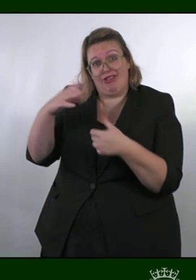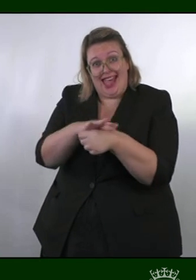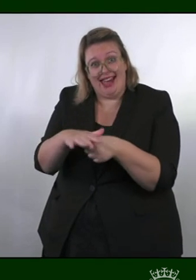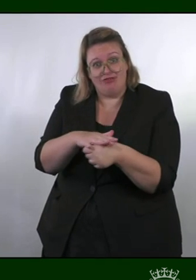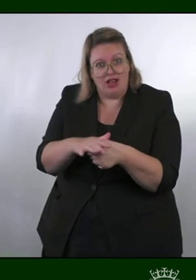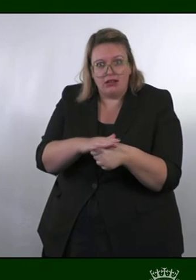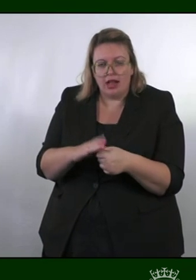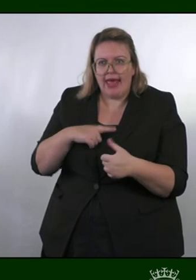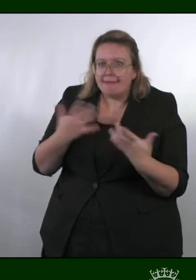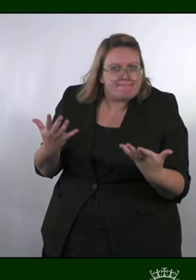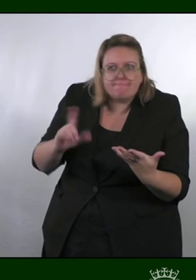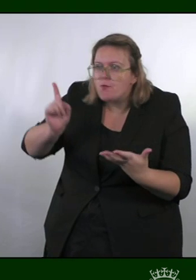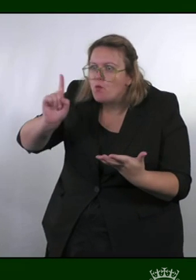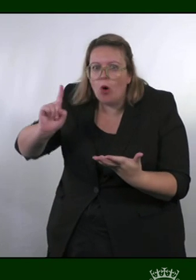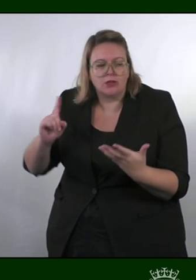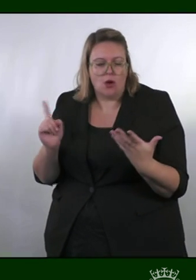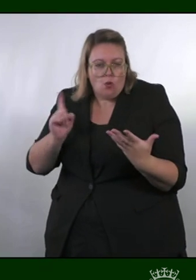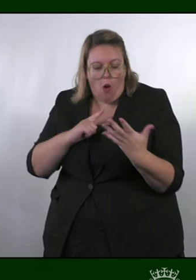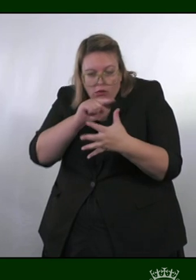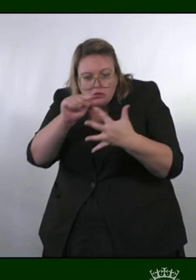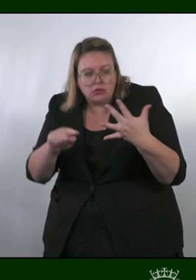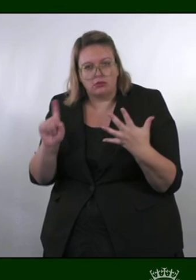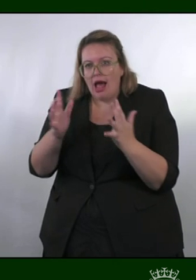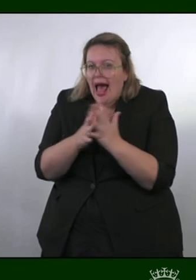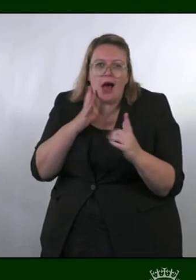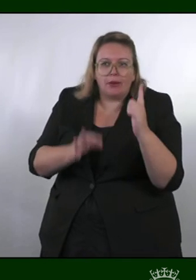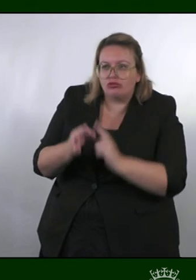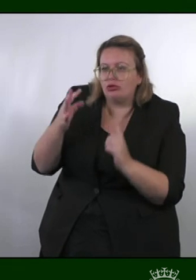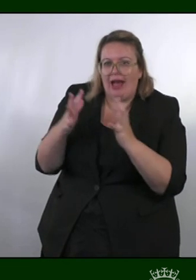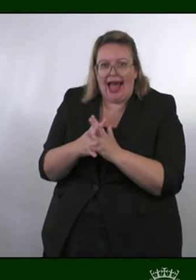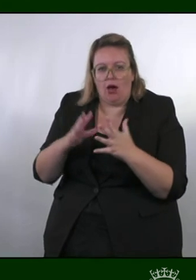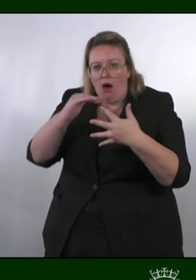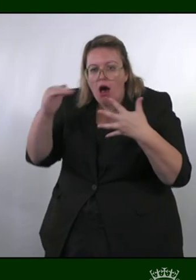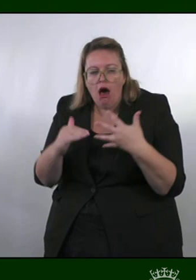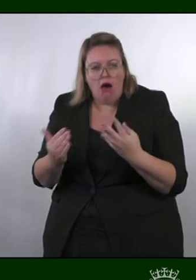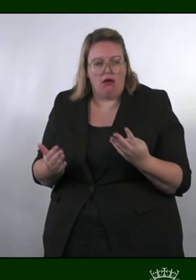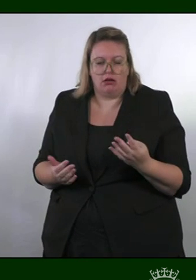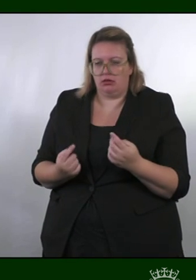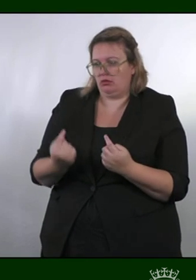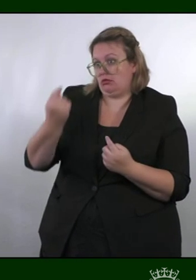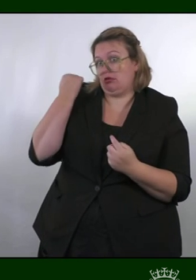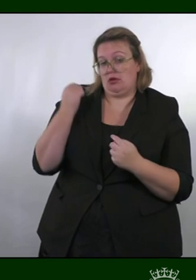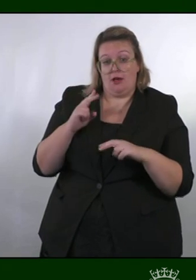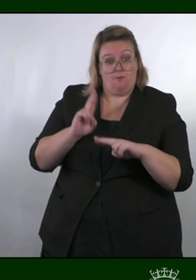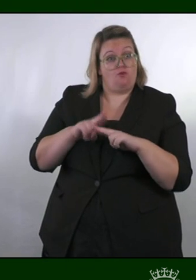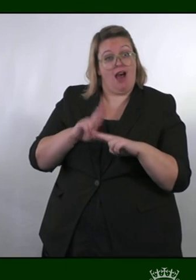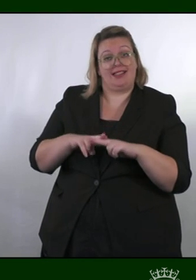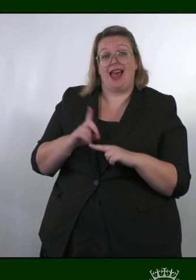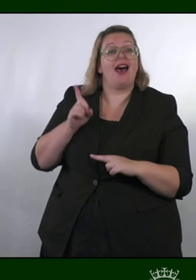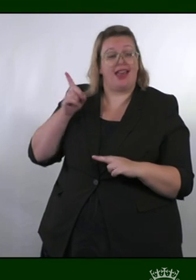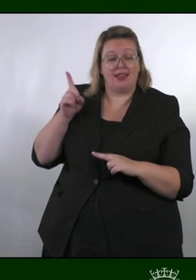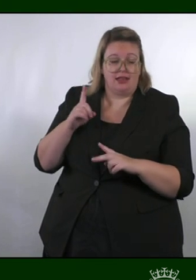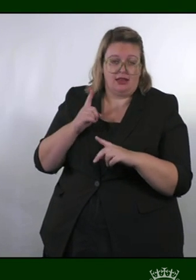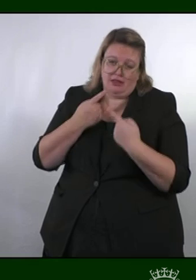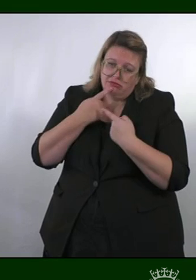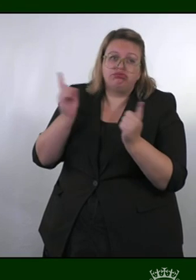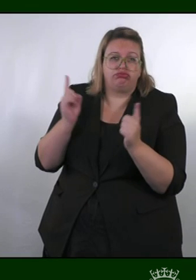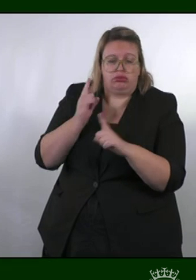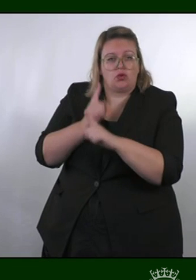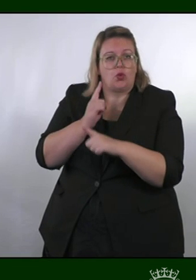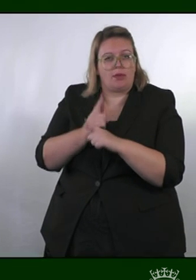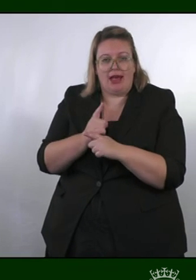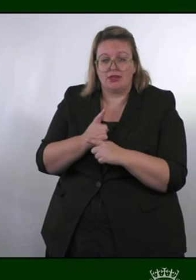They really need to know. On Friday, the chief scientific officer said that tier 3 on its own certainly is not enough to get the R rate below 1.